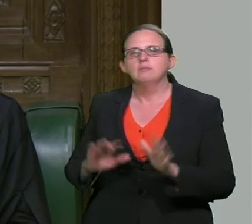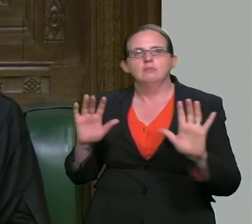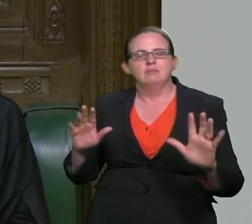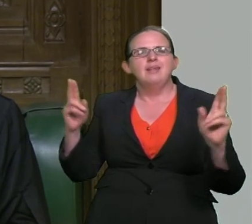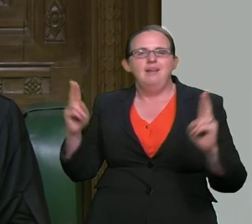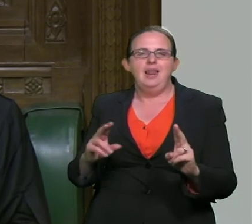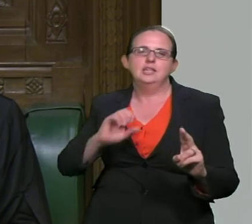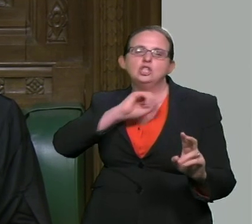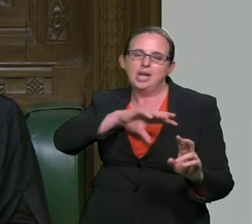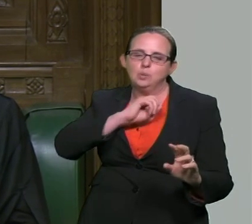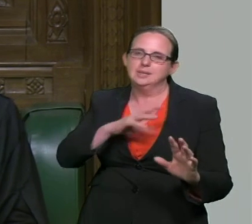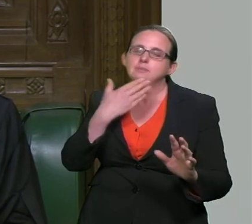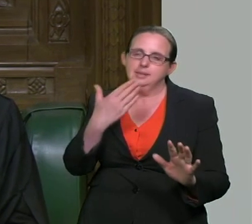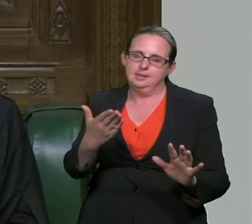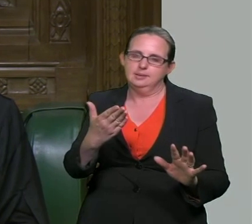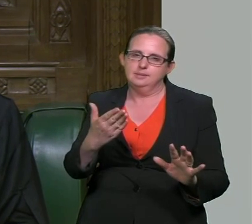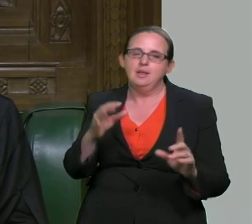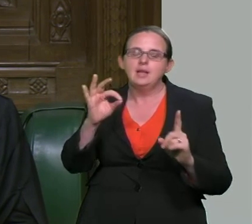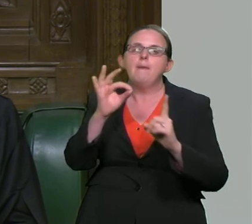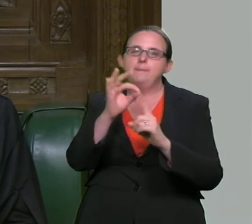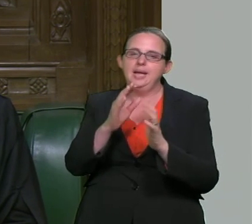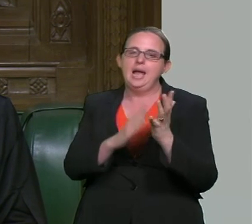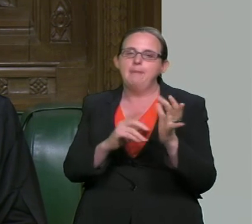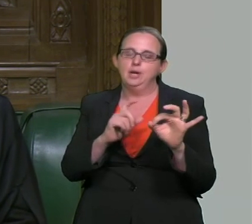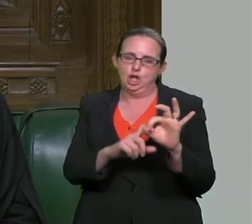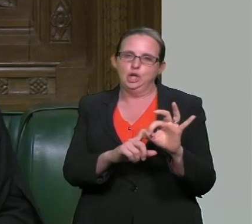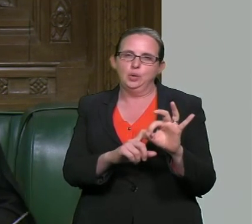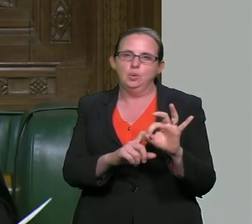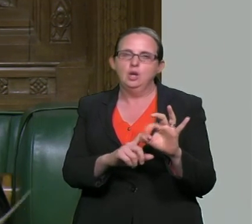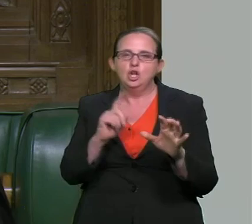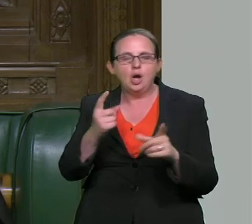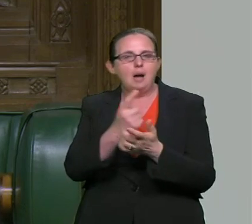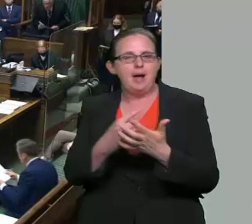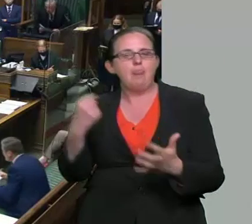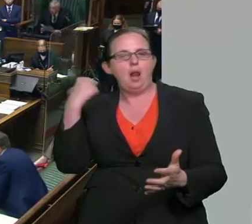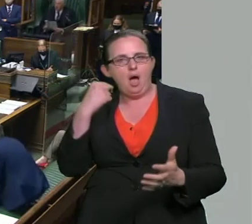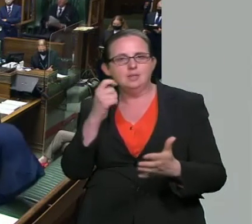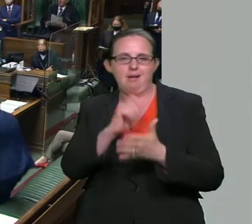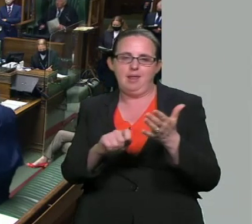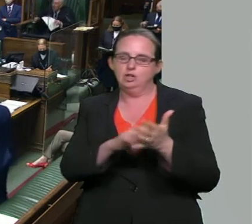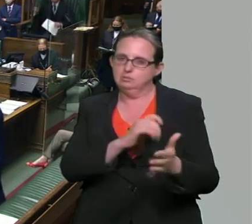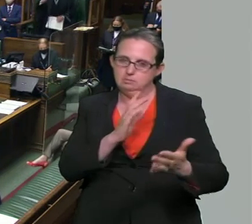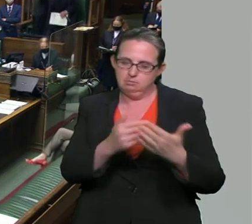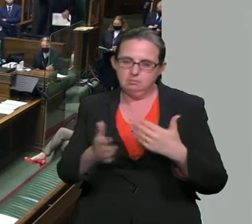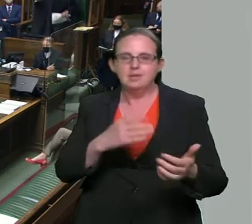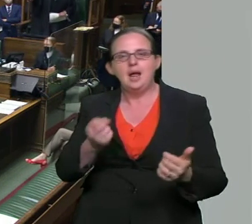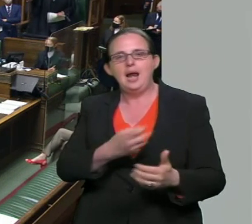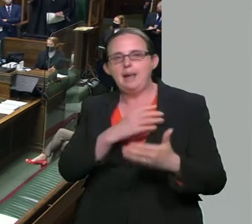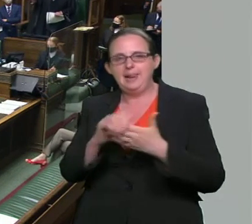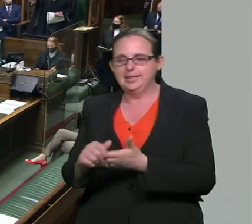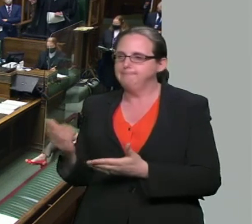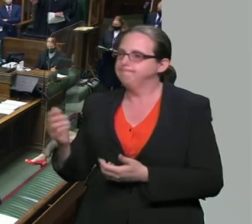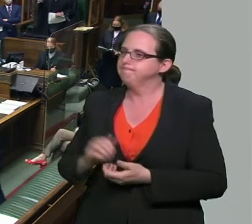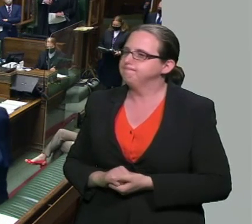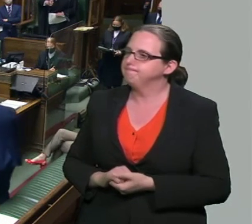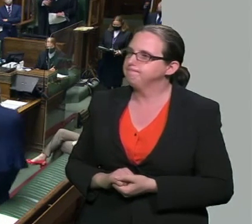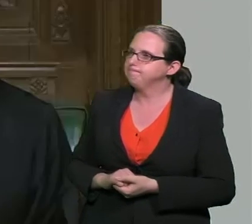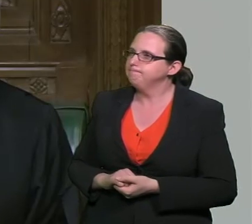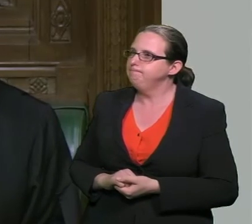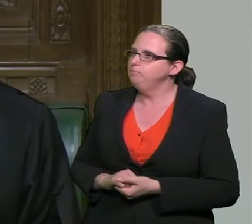I remind the Prime Minister that this is Prime Minister’s questions, and it is not about the agenda of the last general election.